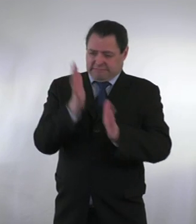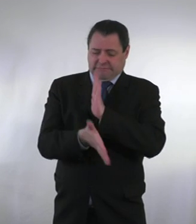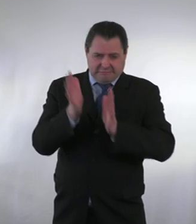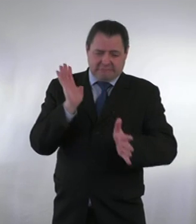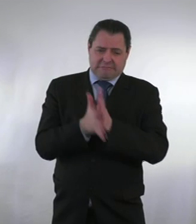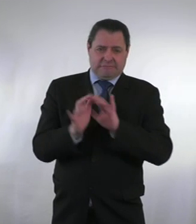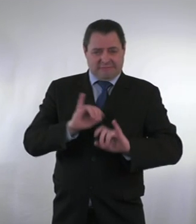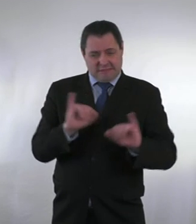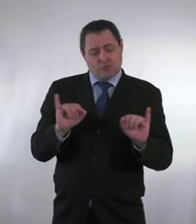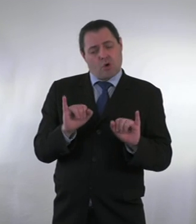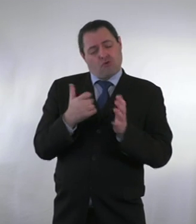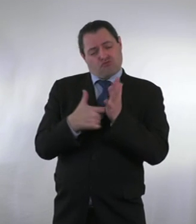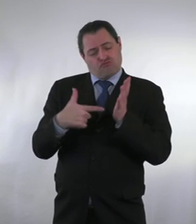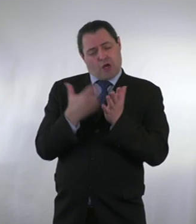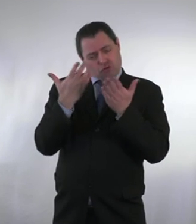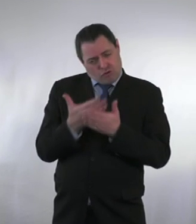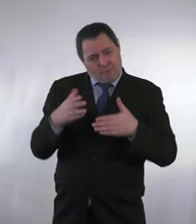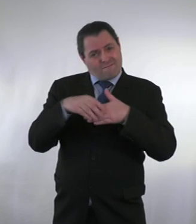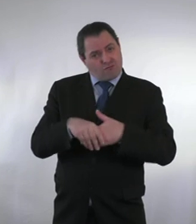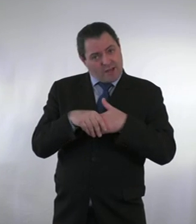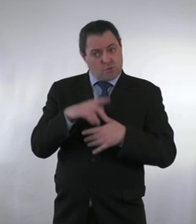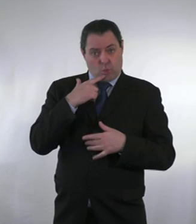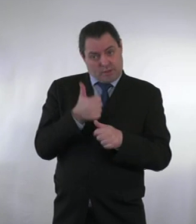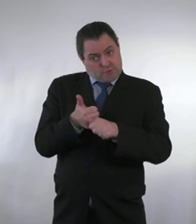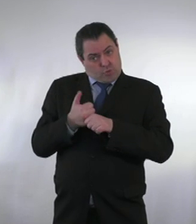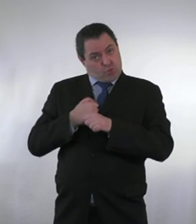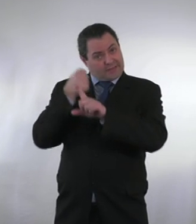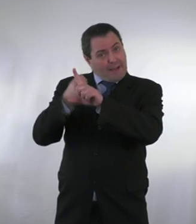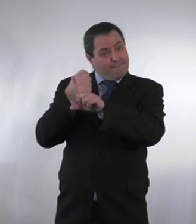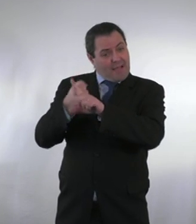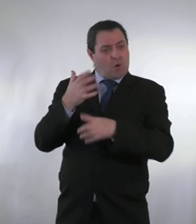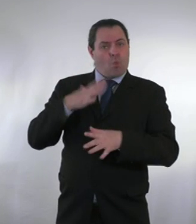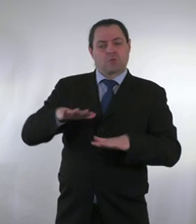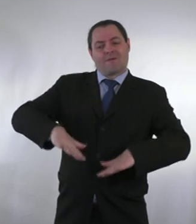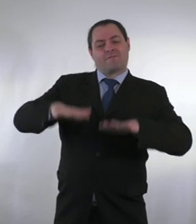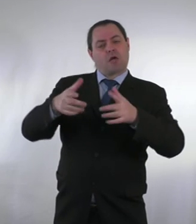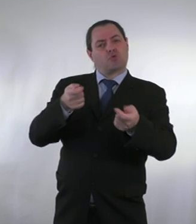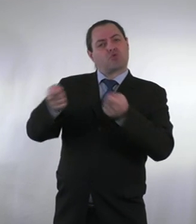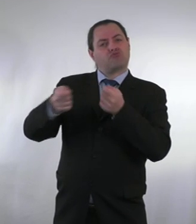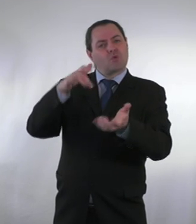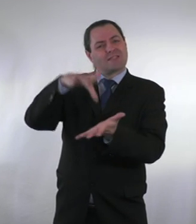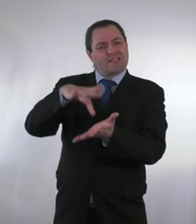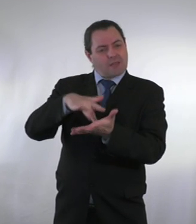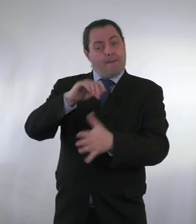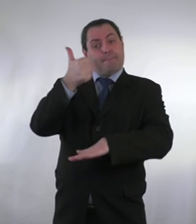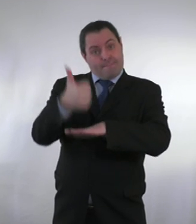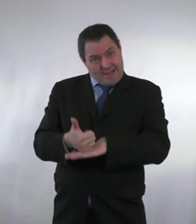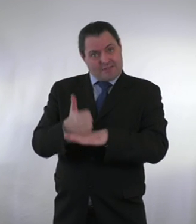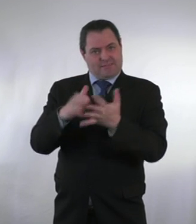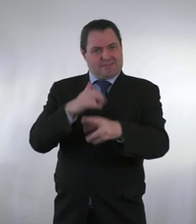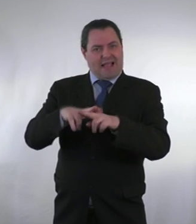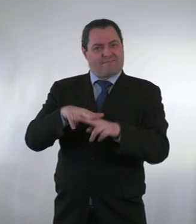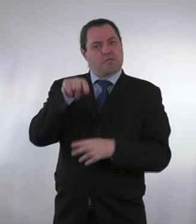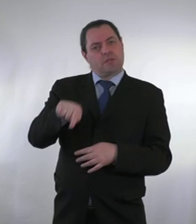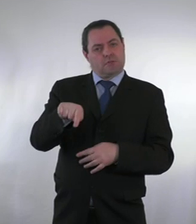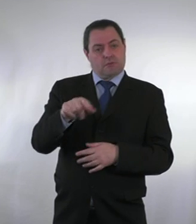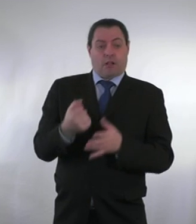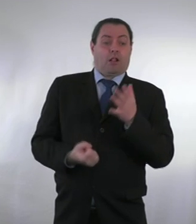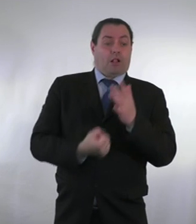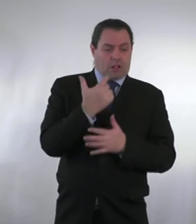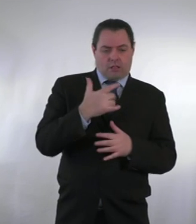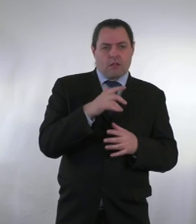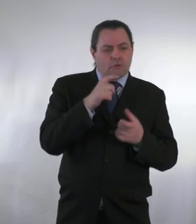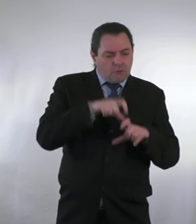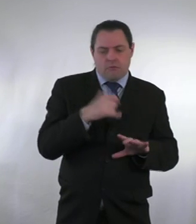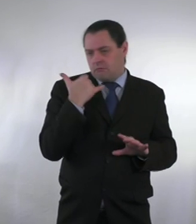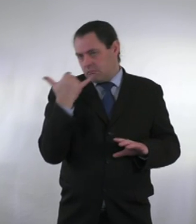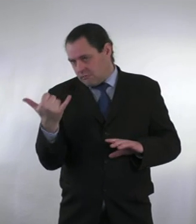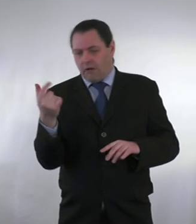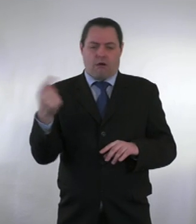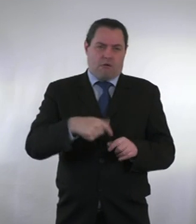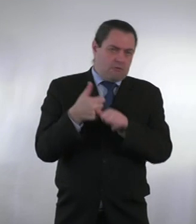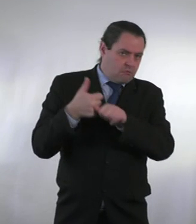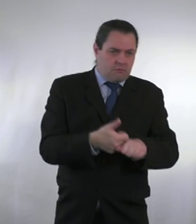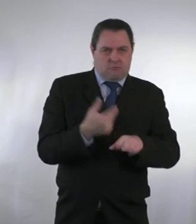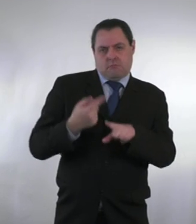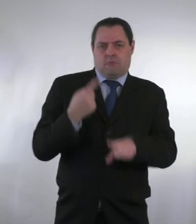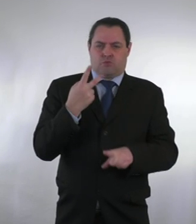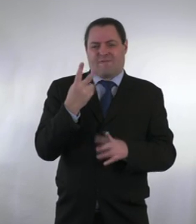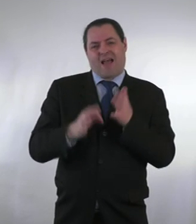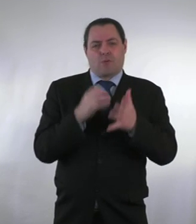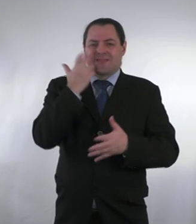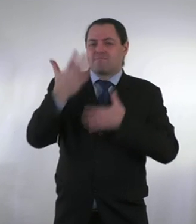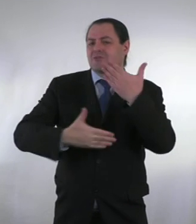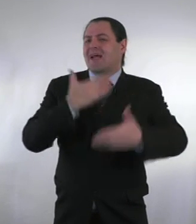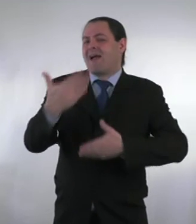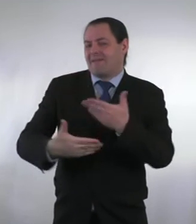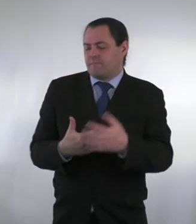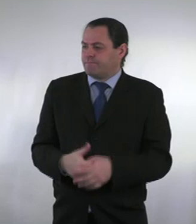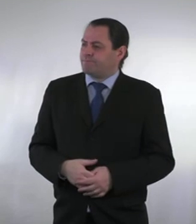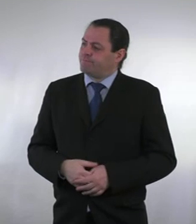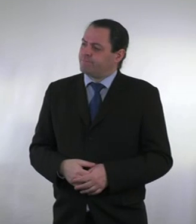Will my right honourable Friend commit to my campaign to establish a flood control centre in Stafford that residents can call directly, which would provide 24/7 assistance for my constituents affected by flooding?